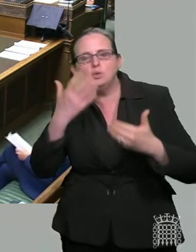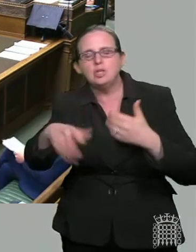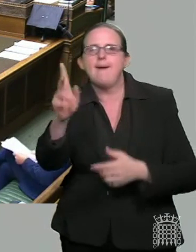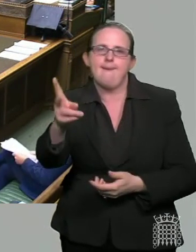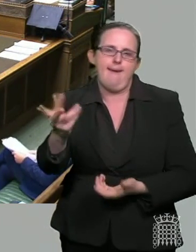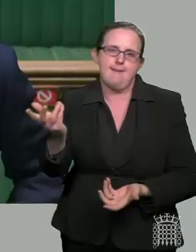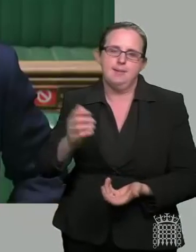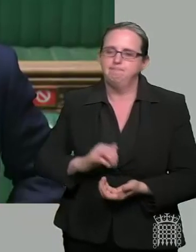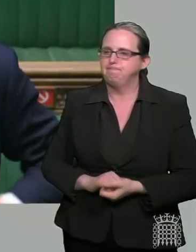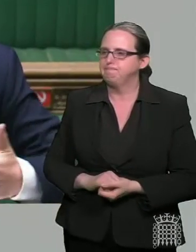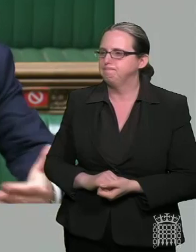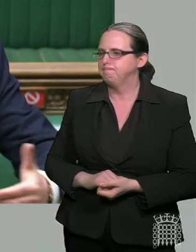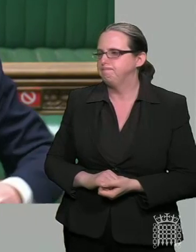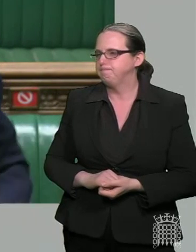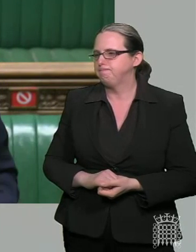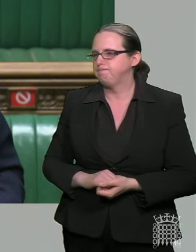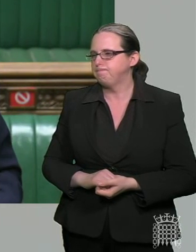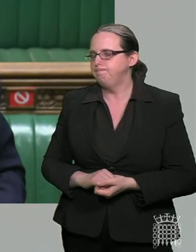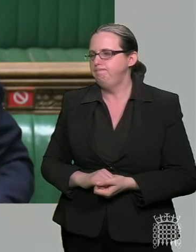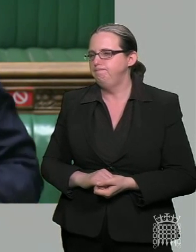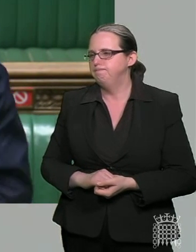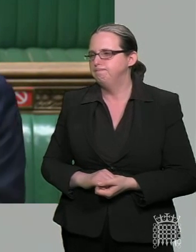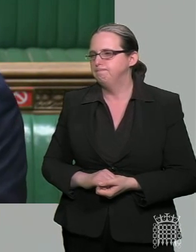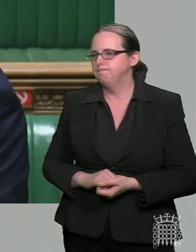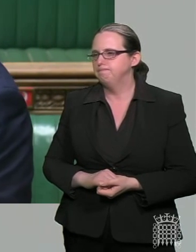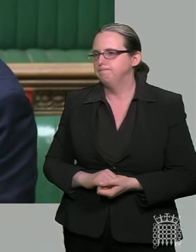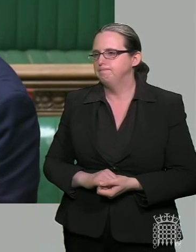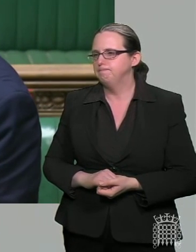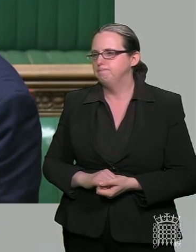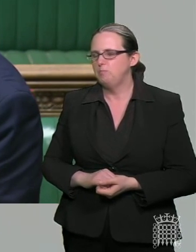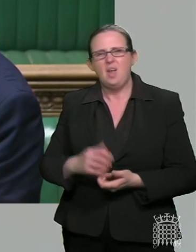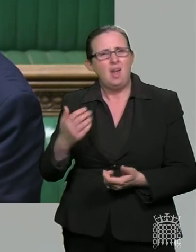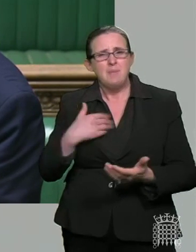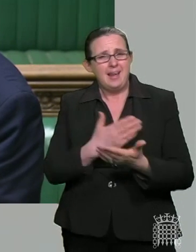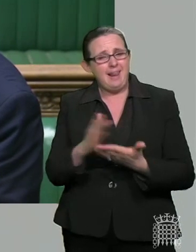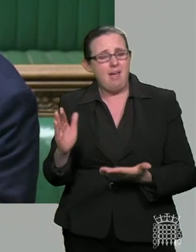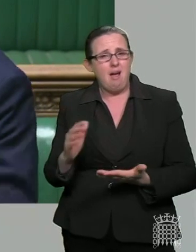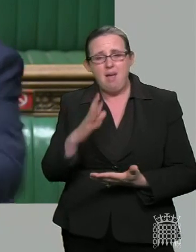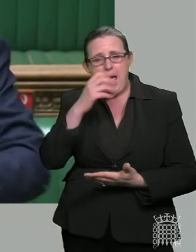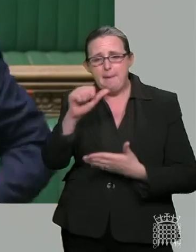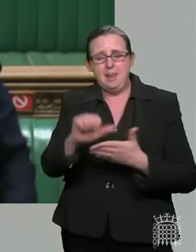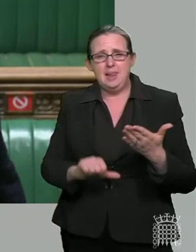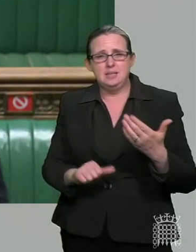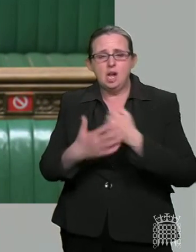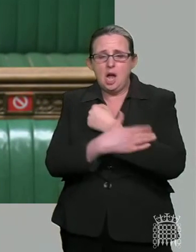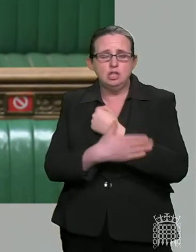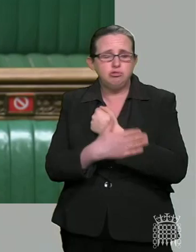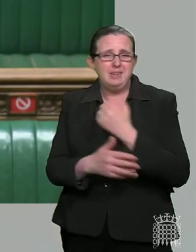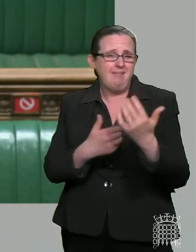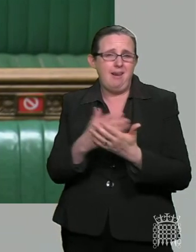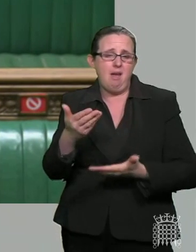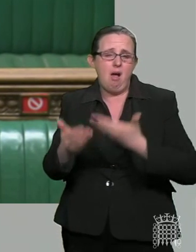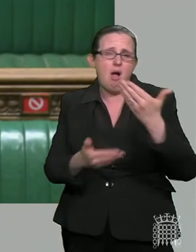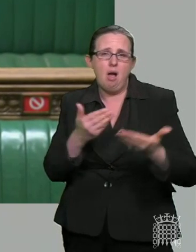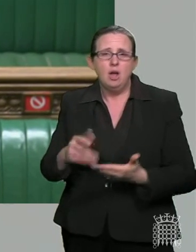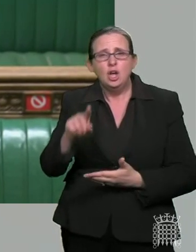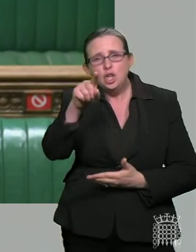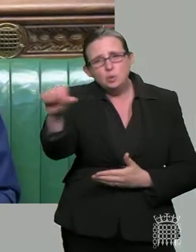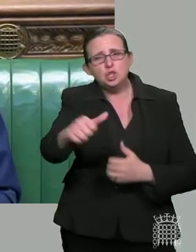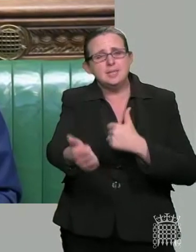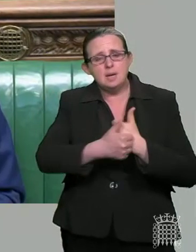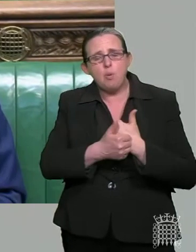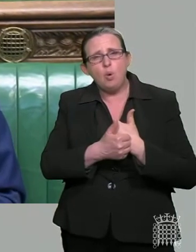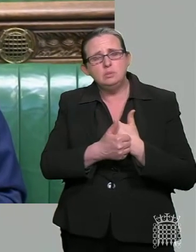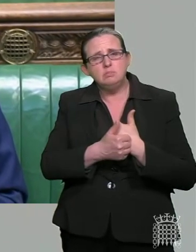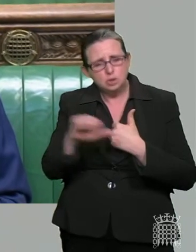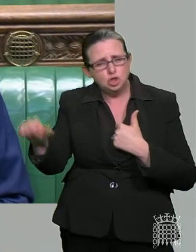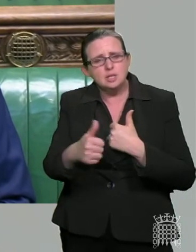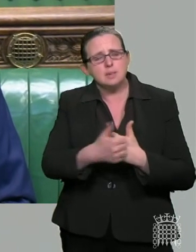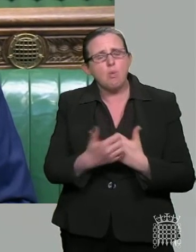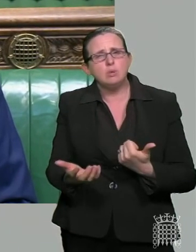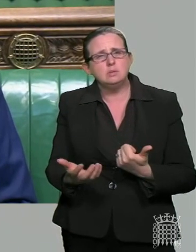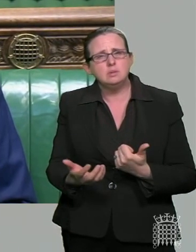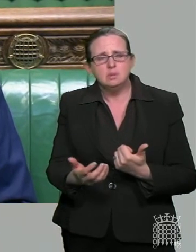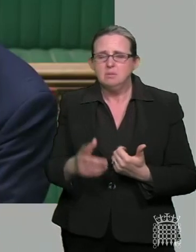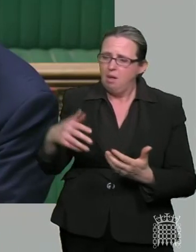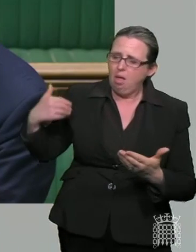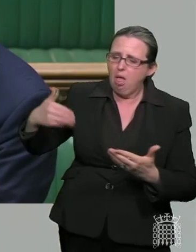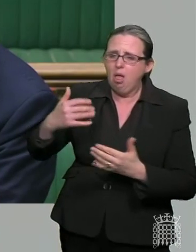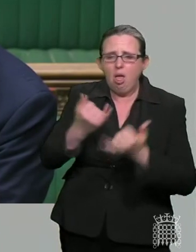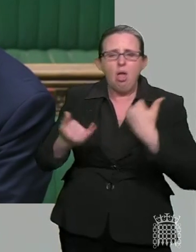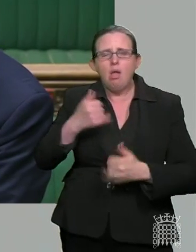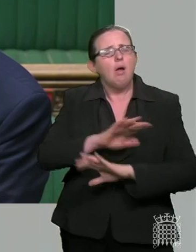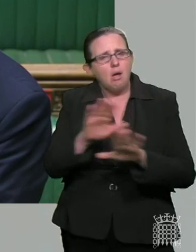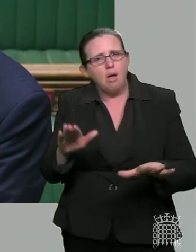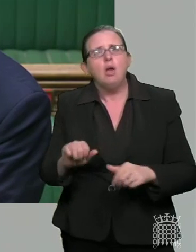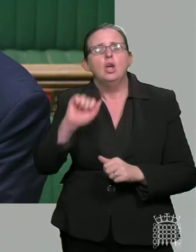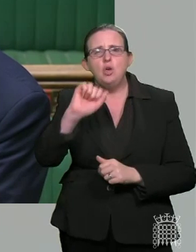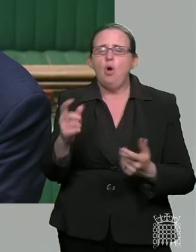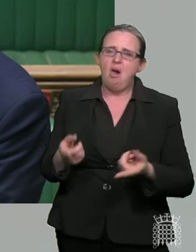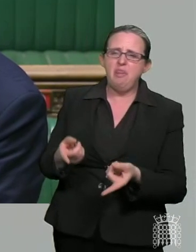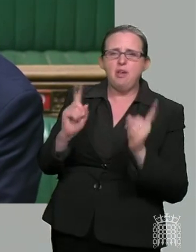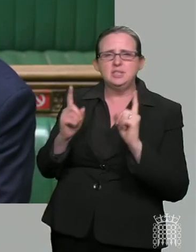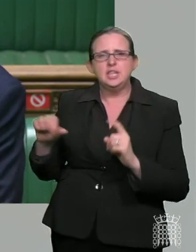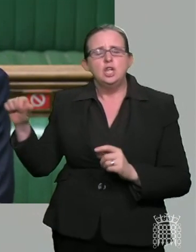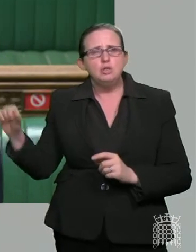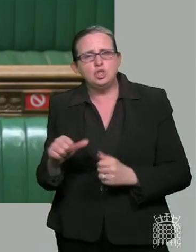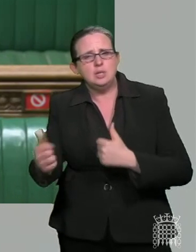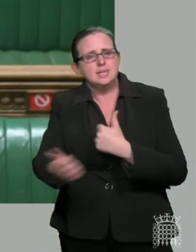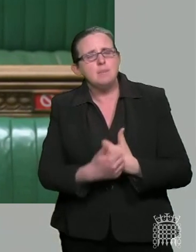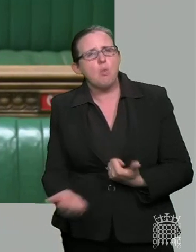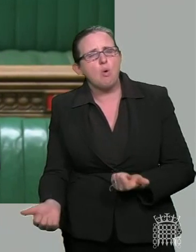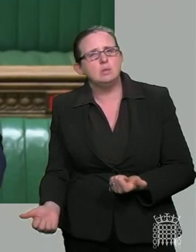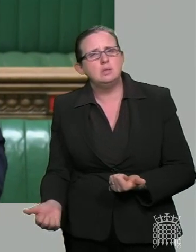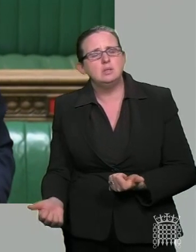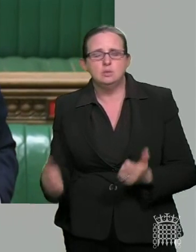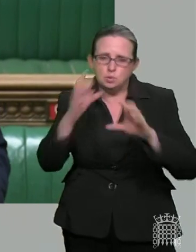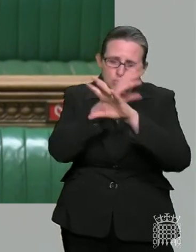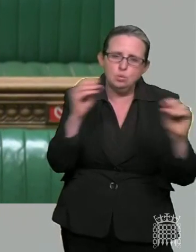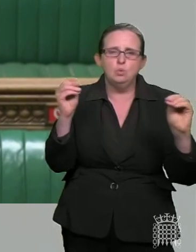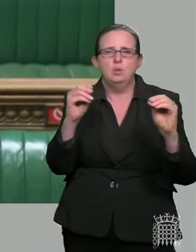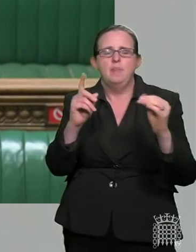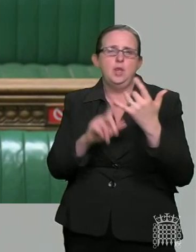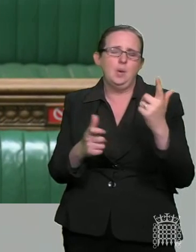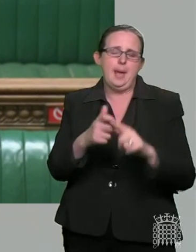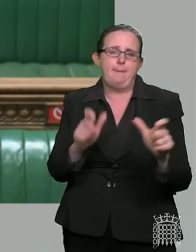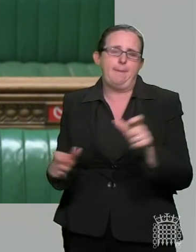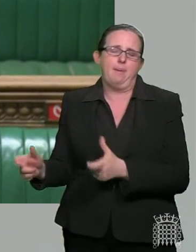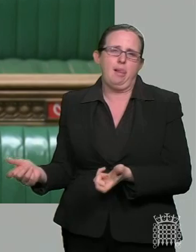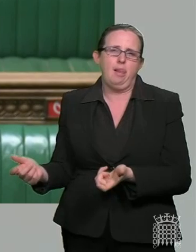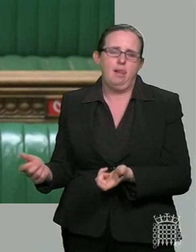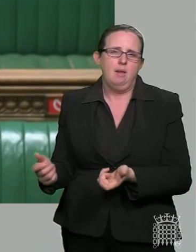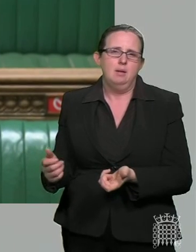Actually, I think what would be helpful—I have set out the position on amber list countries very clearly at least twice; wouldn’t it be great to hear the right honourable and learned Gentleman backing it up for a change and using what authority he possesses to convey the message to the rest of the country?